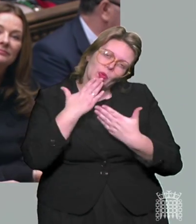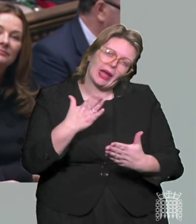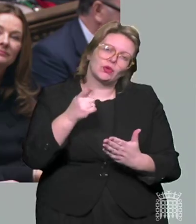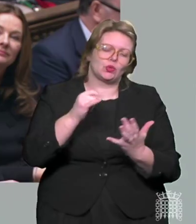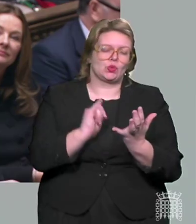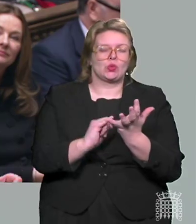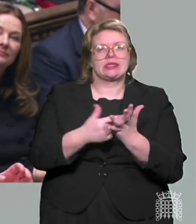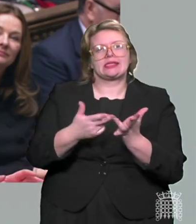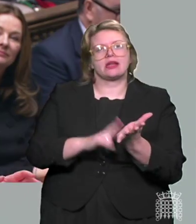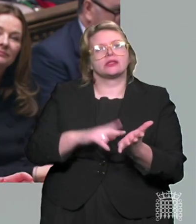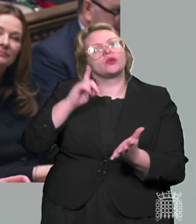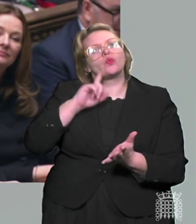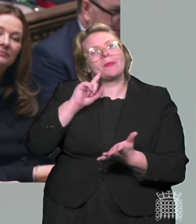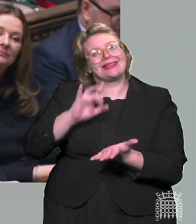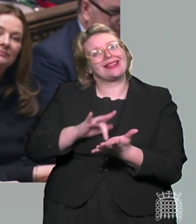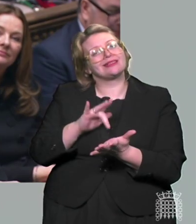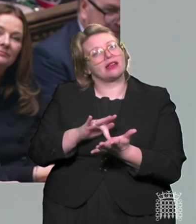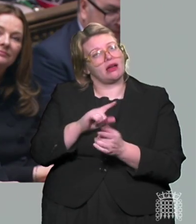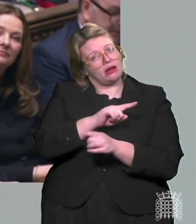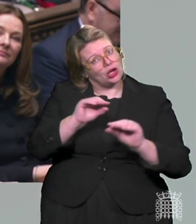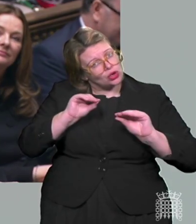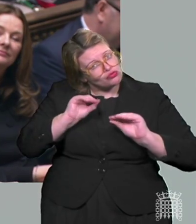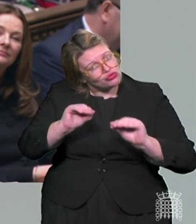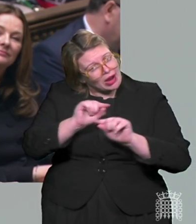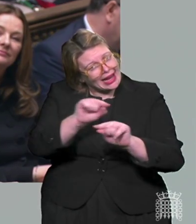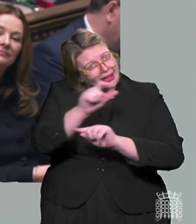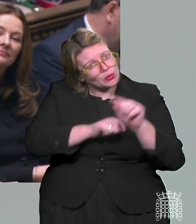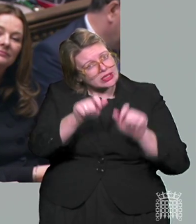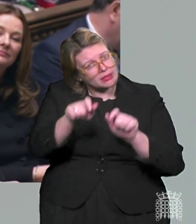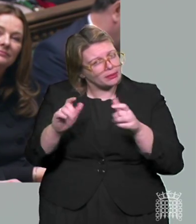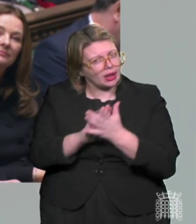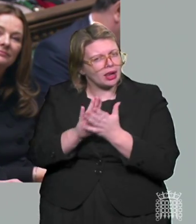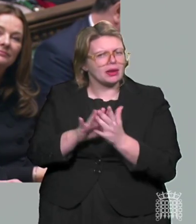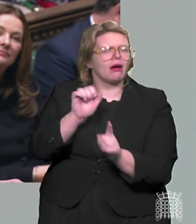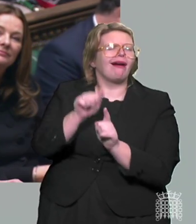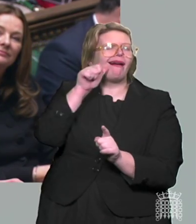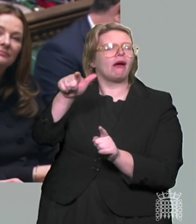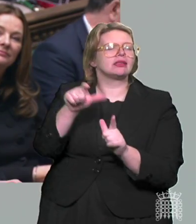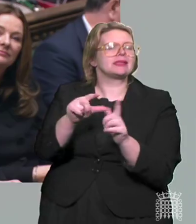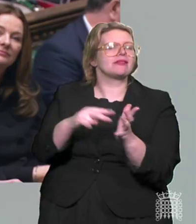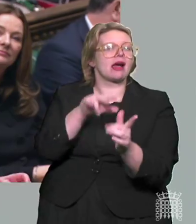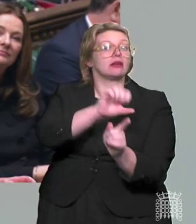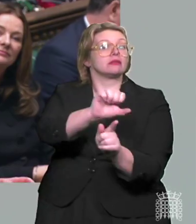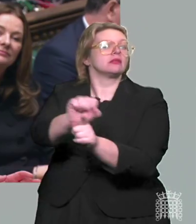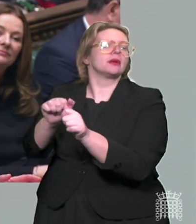At Ukraine’s invitation, we have joined a core group of states to discuss the establishment of a bespoke tribunal.